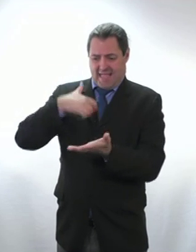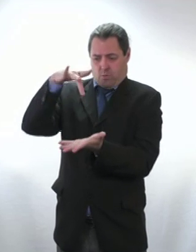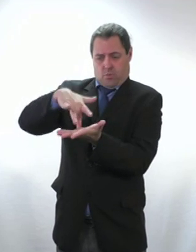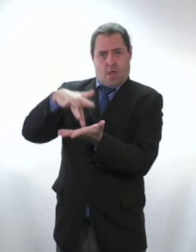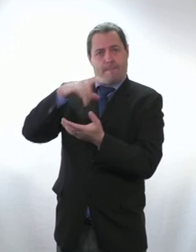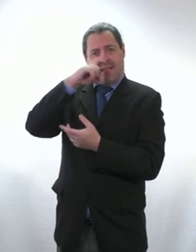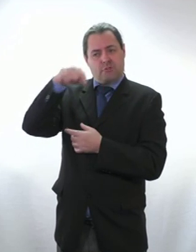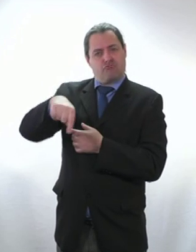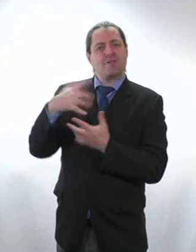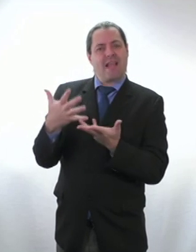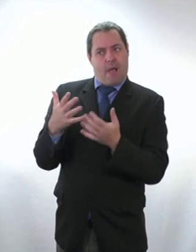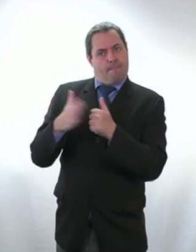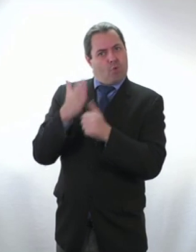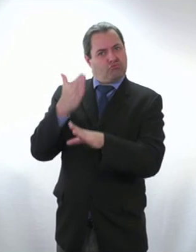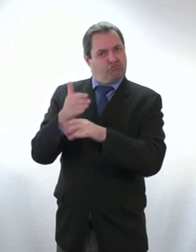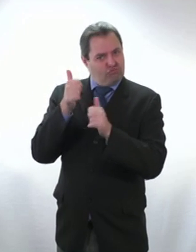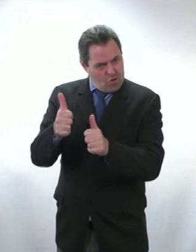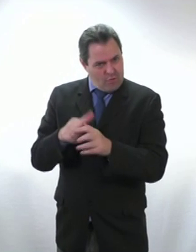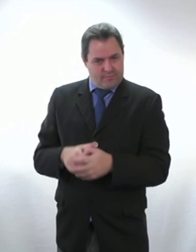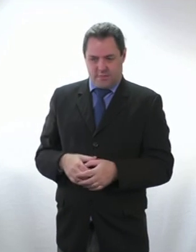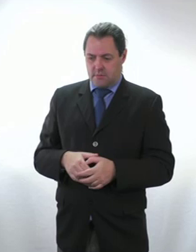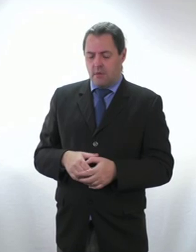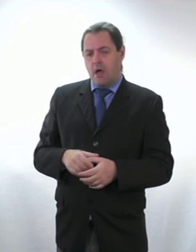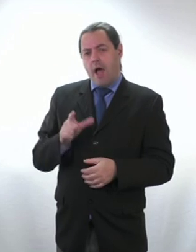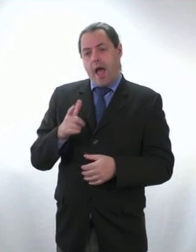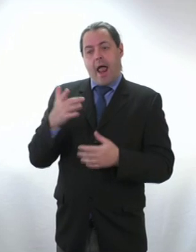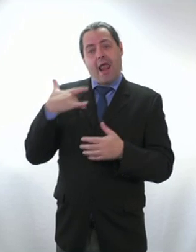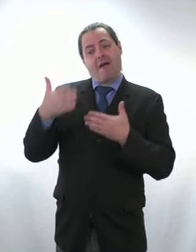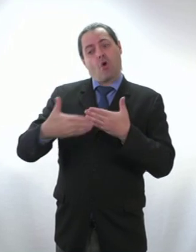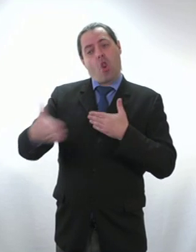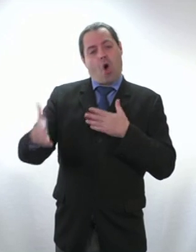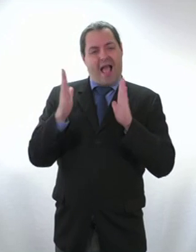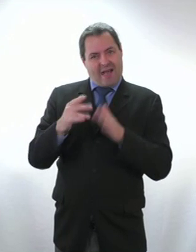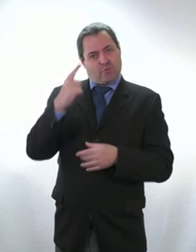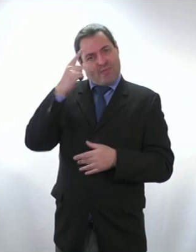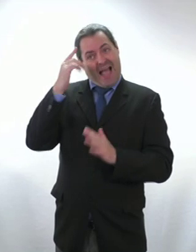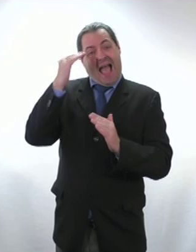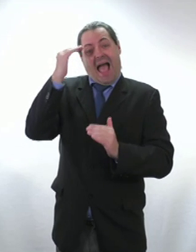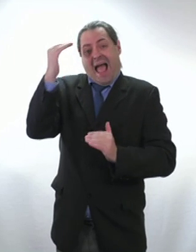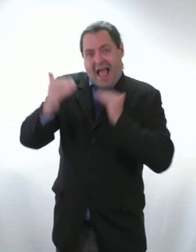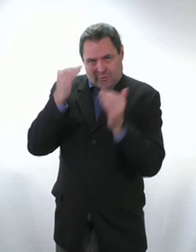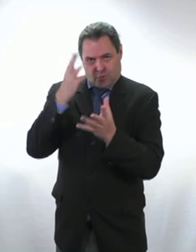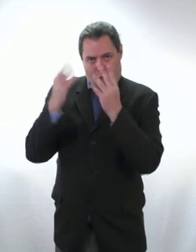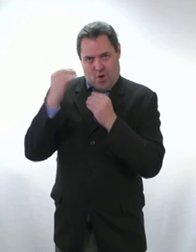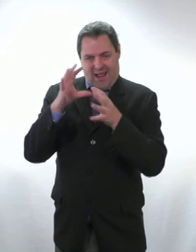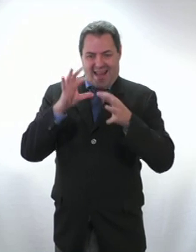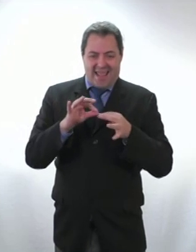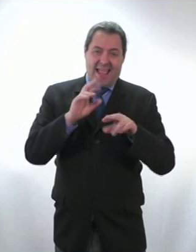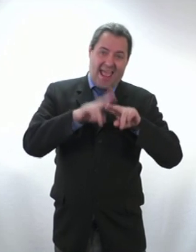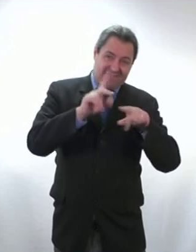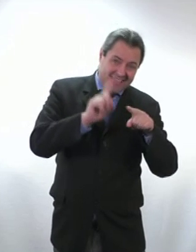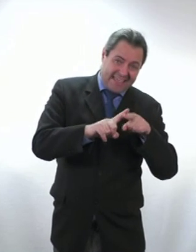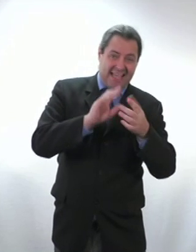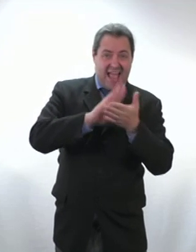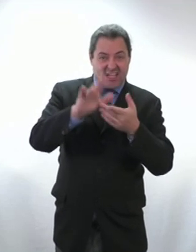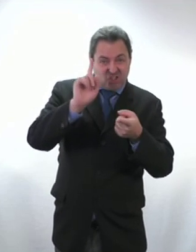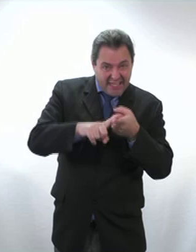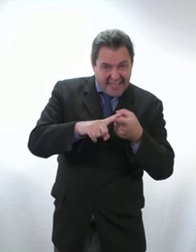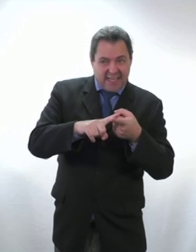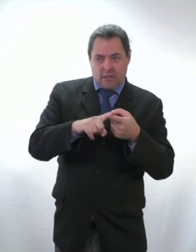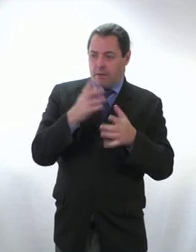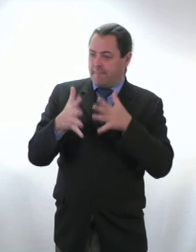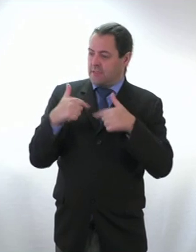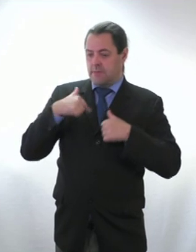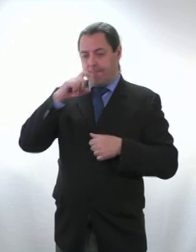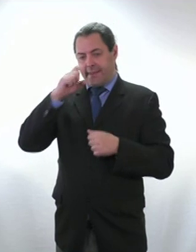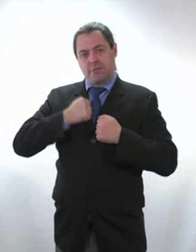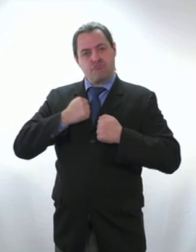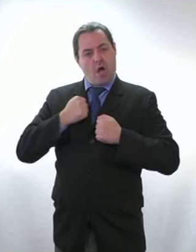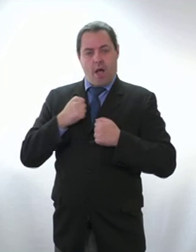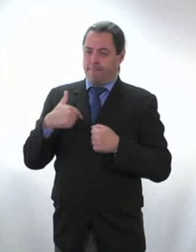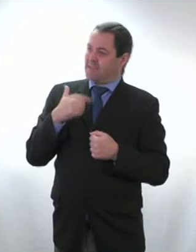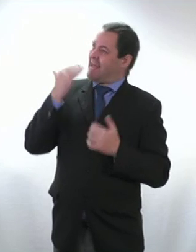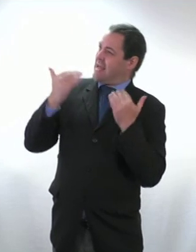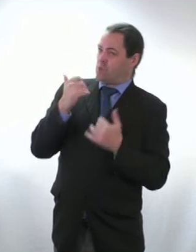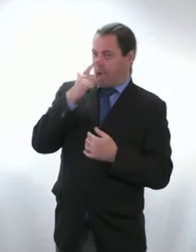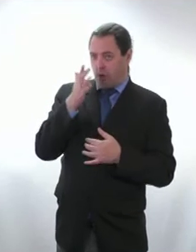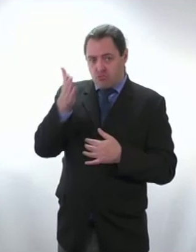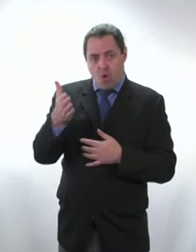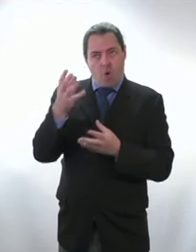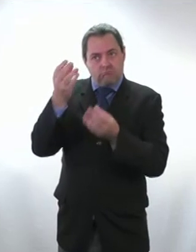Does he agree that it is vital to include adult learners in our vision for further education and universities so that people in working cities such as Peterborough have the right skills to succeed?